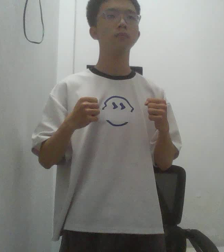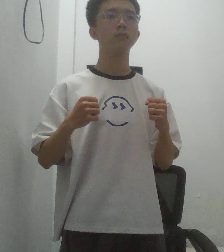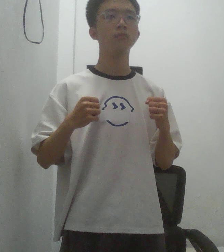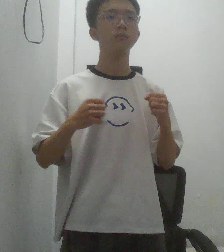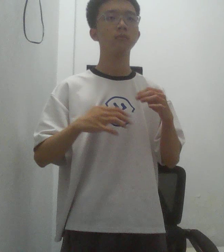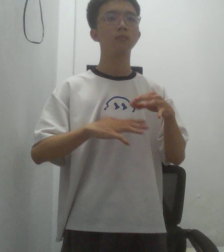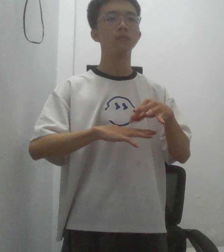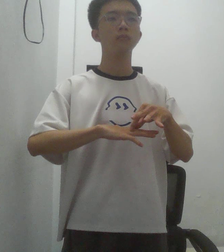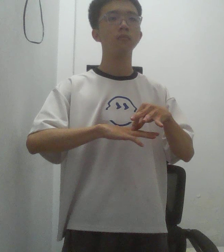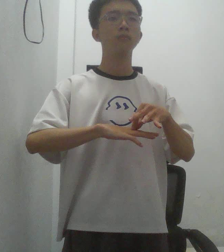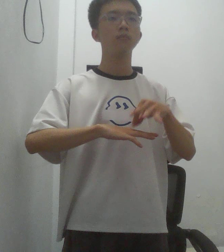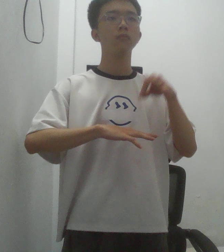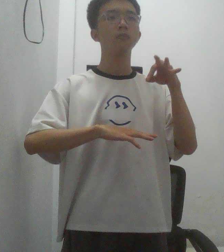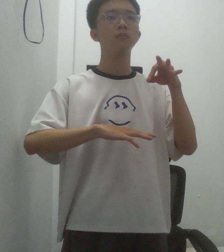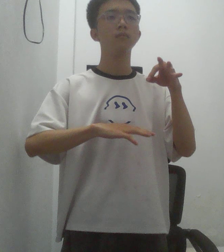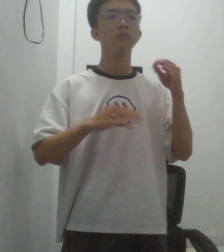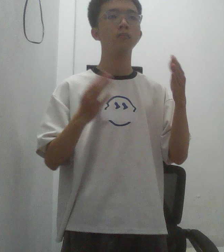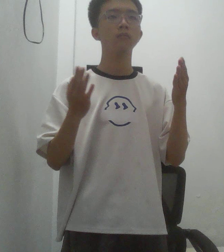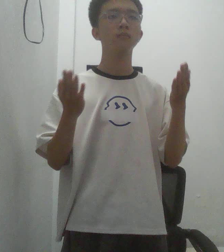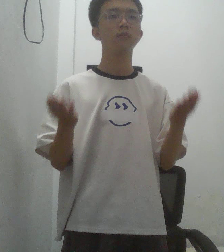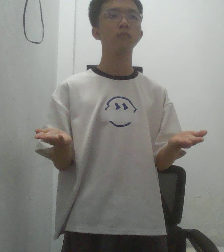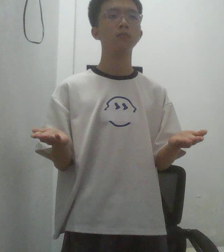tuan nay